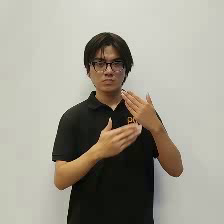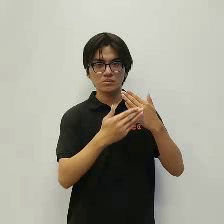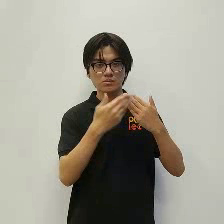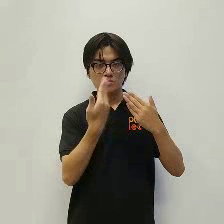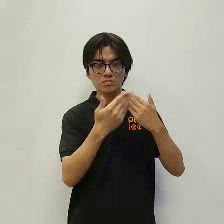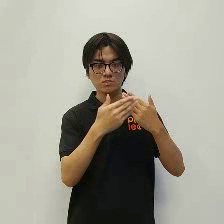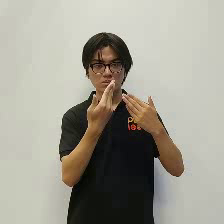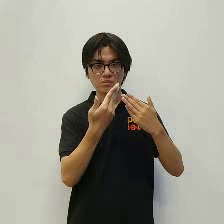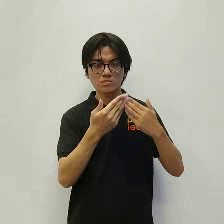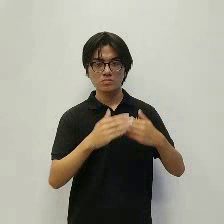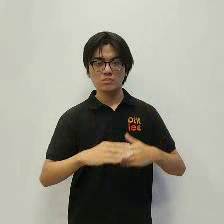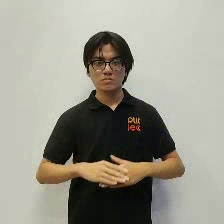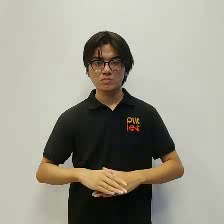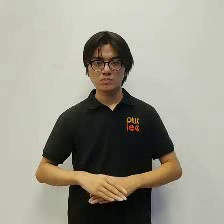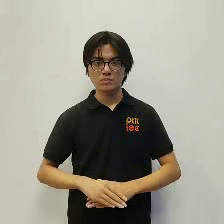Dễ